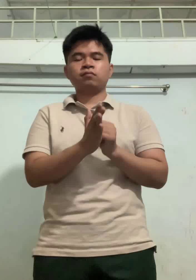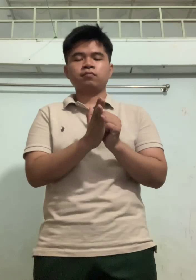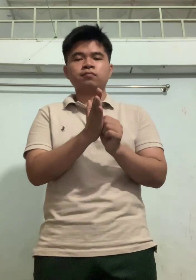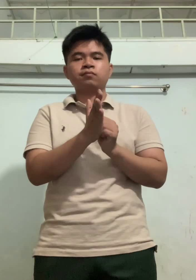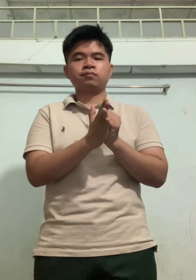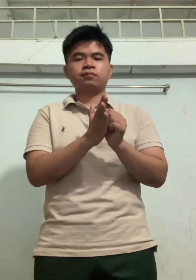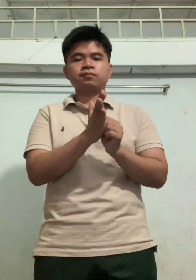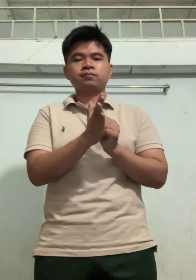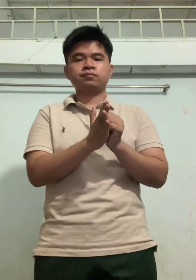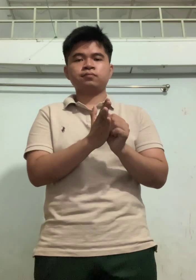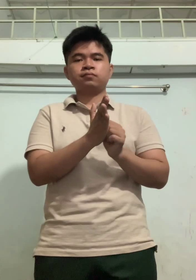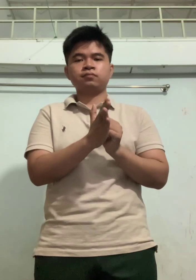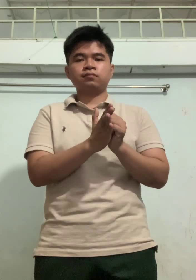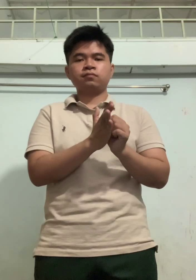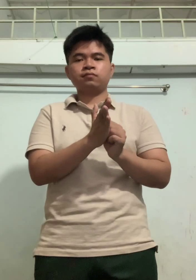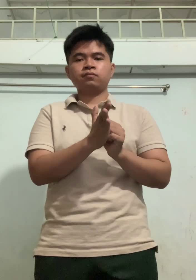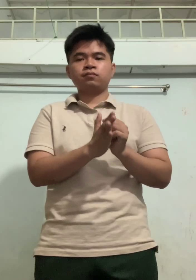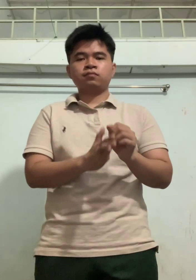thang